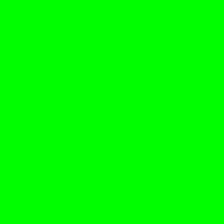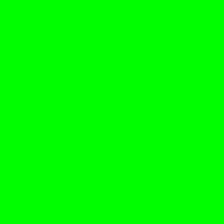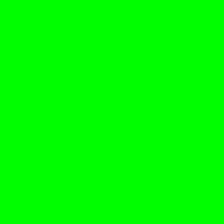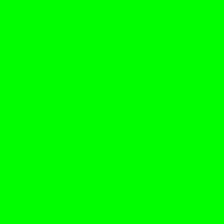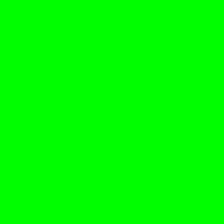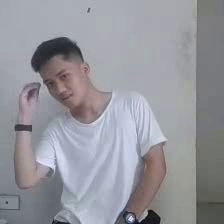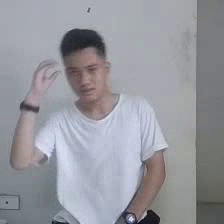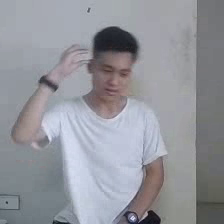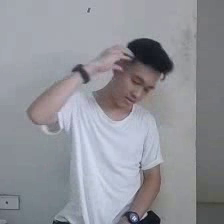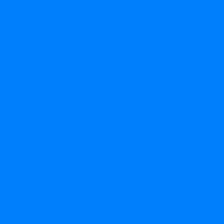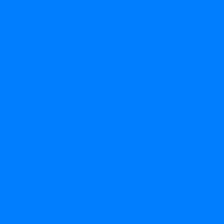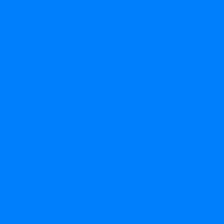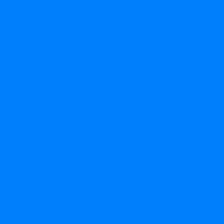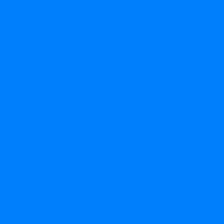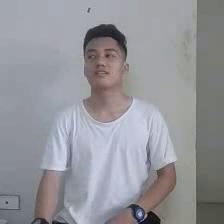Băn khoăn